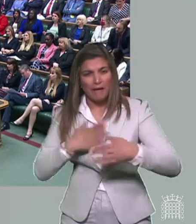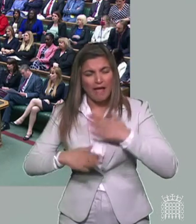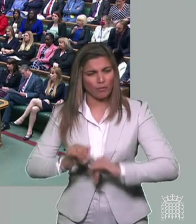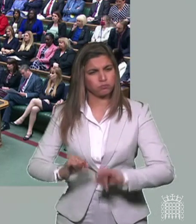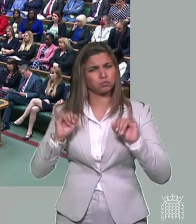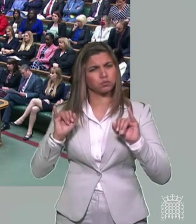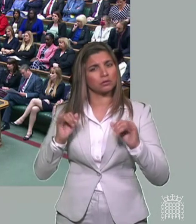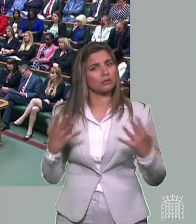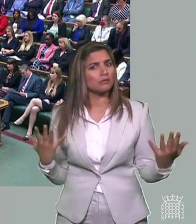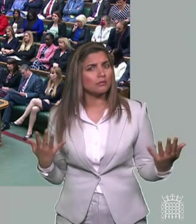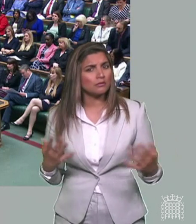If the right honourable and learned Gentleman wants to